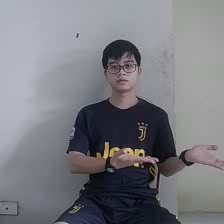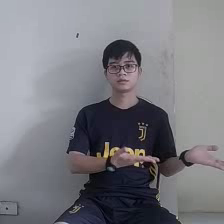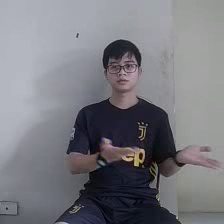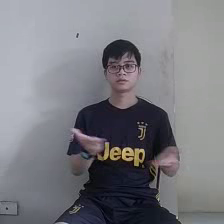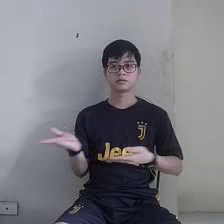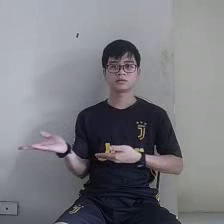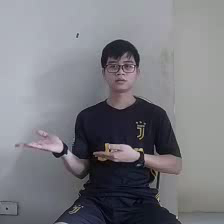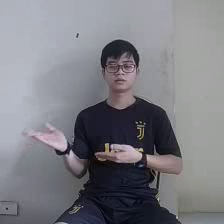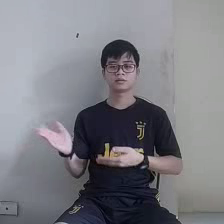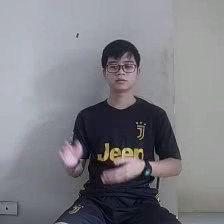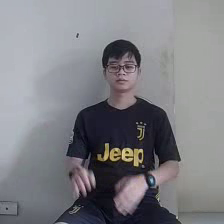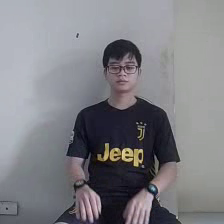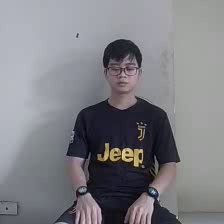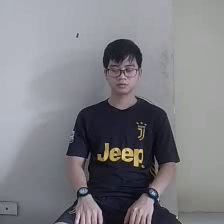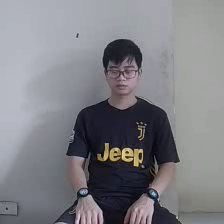Vâng lời